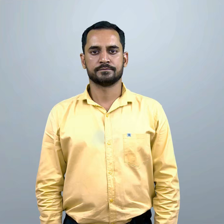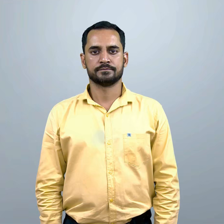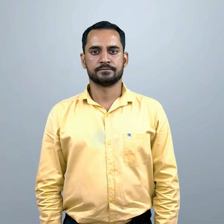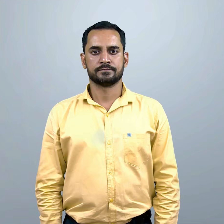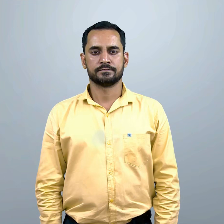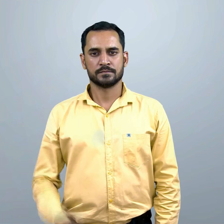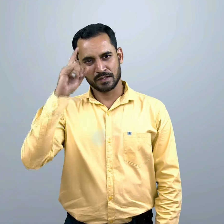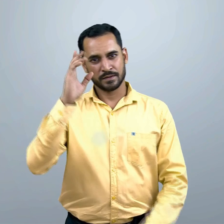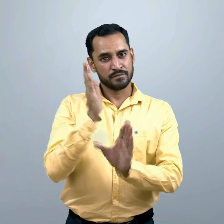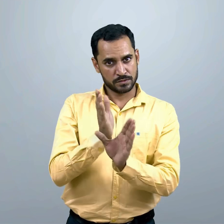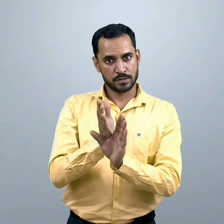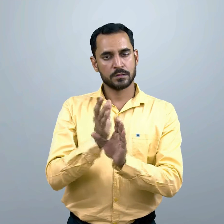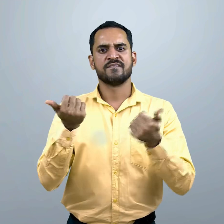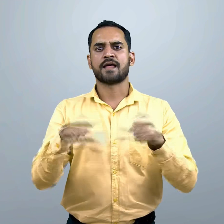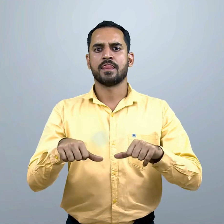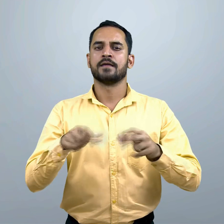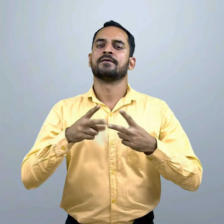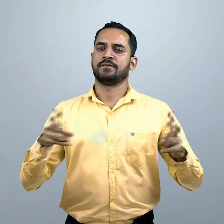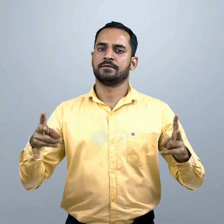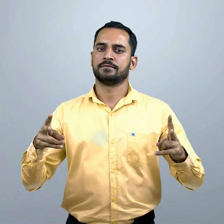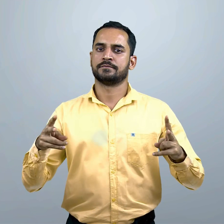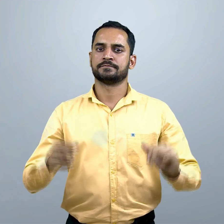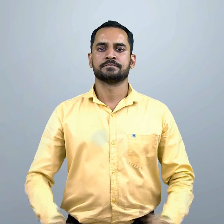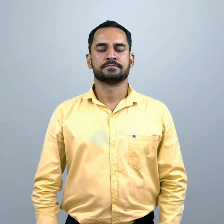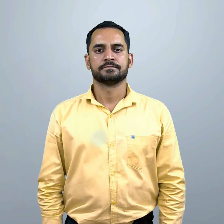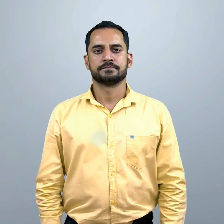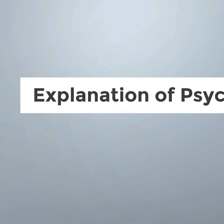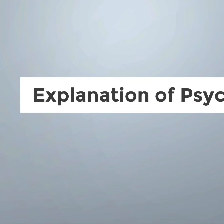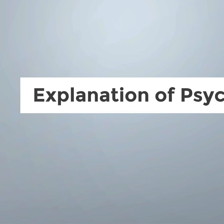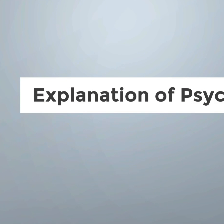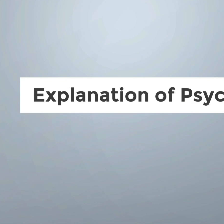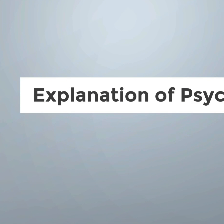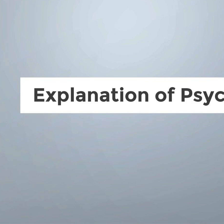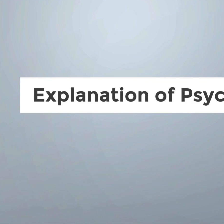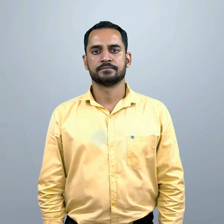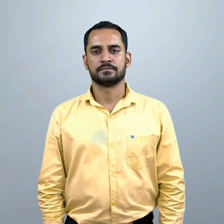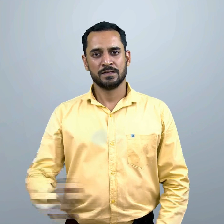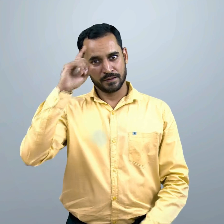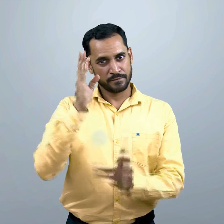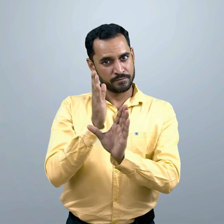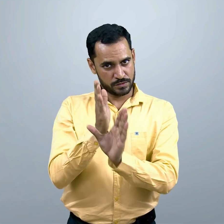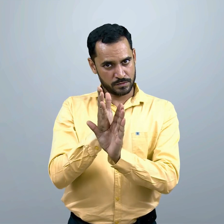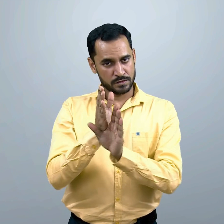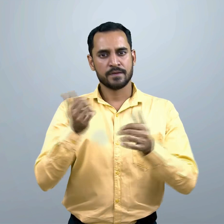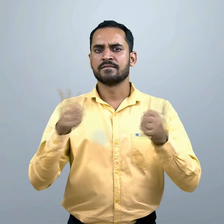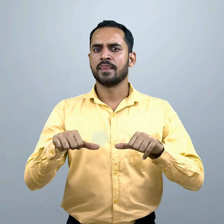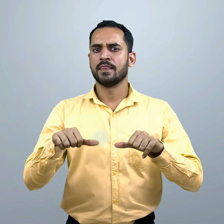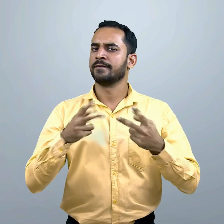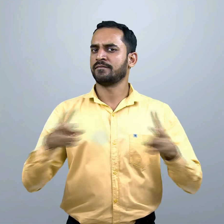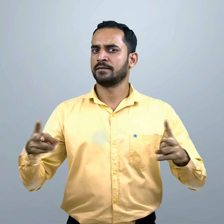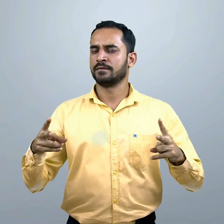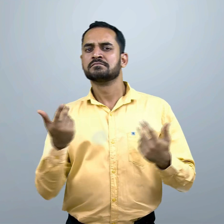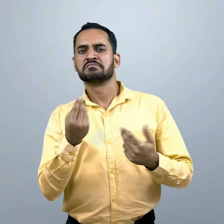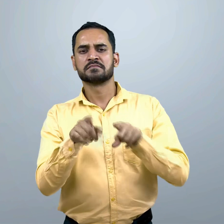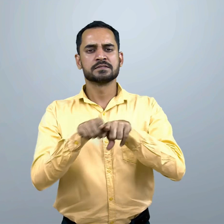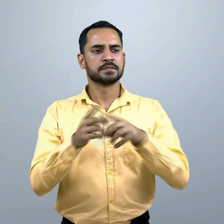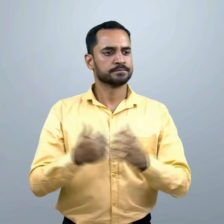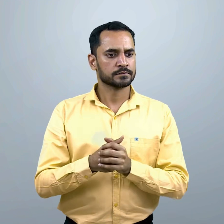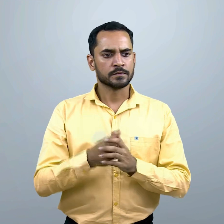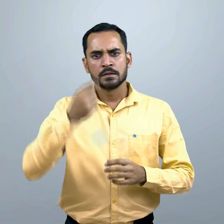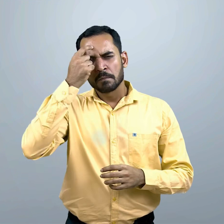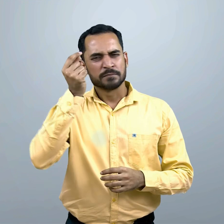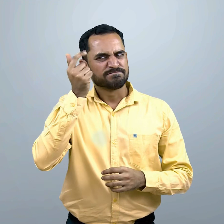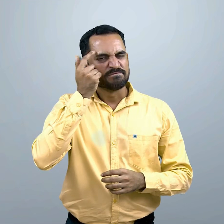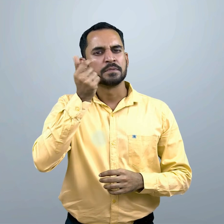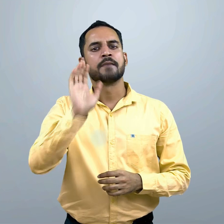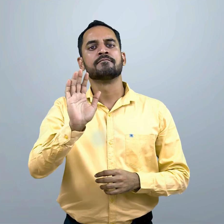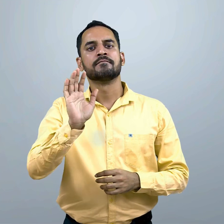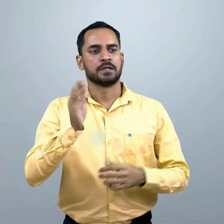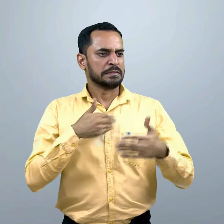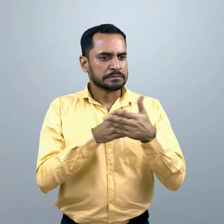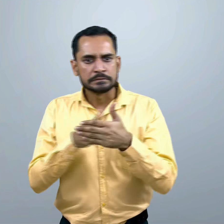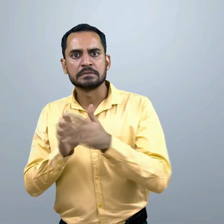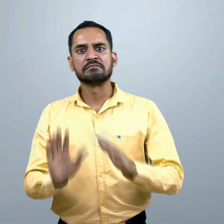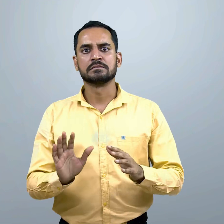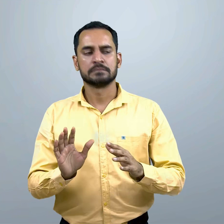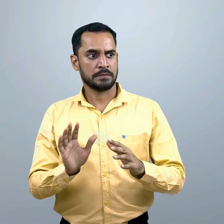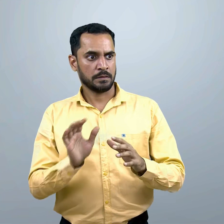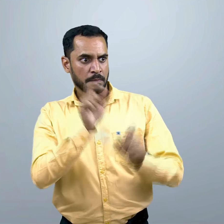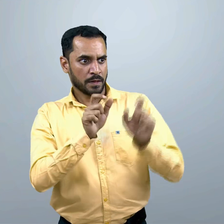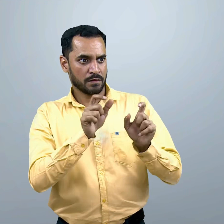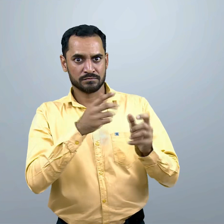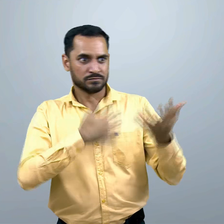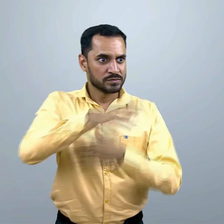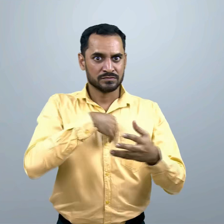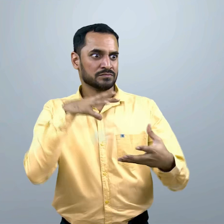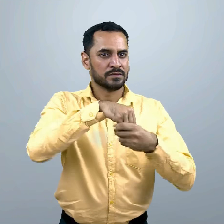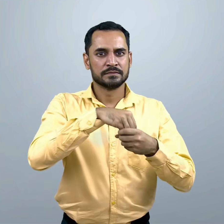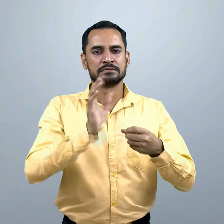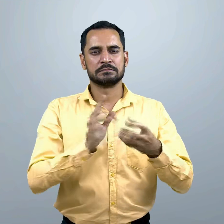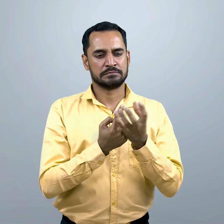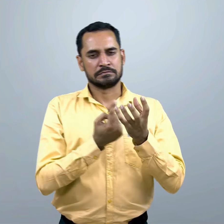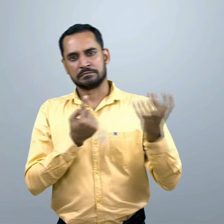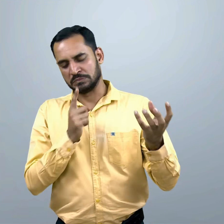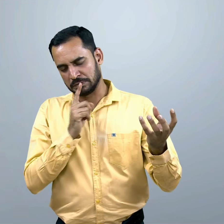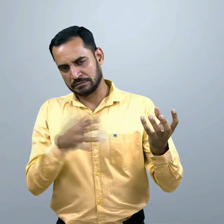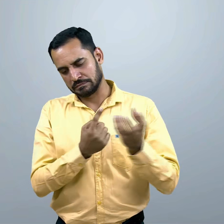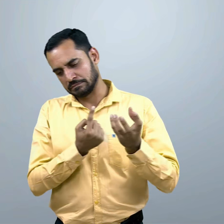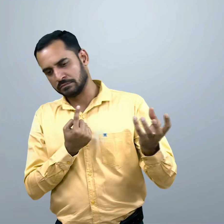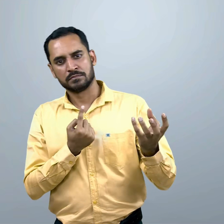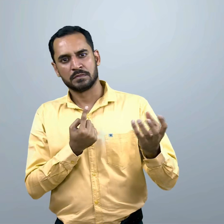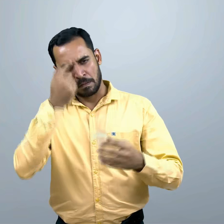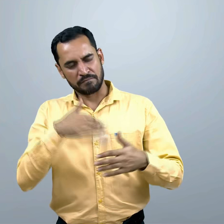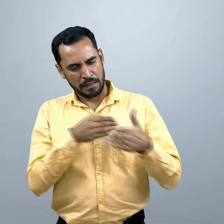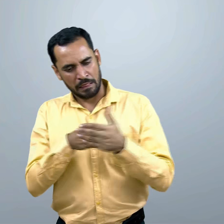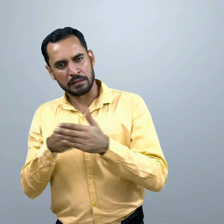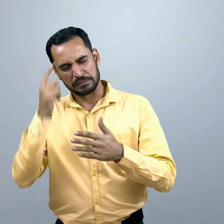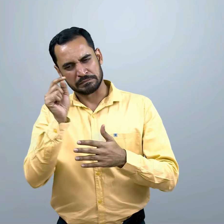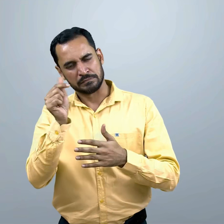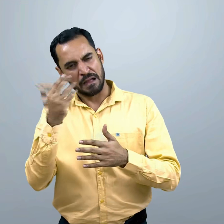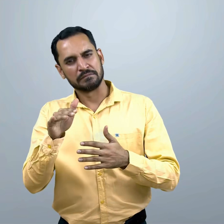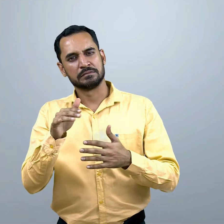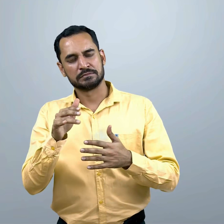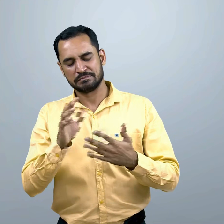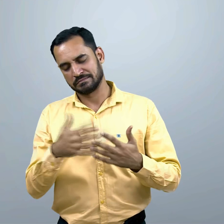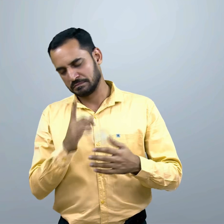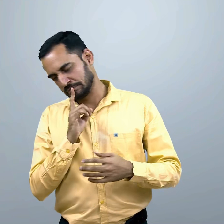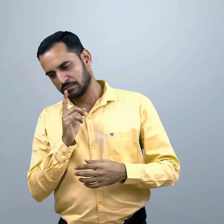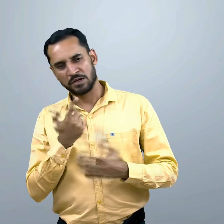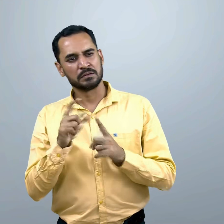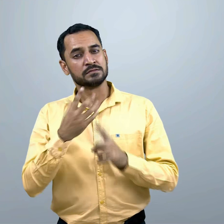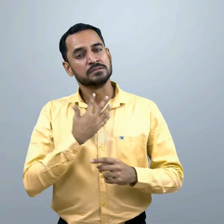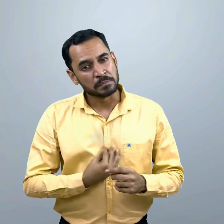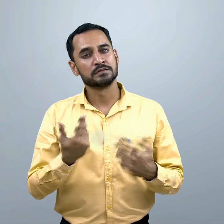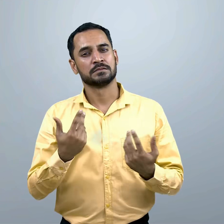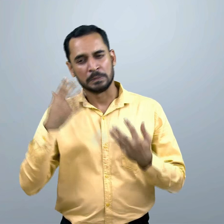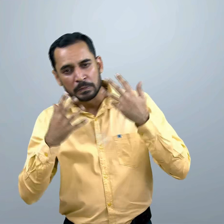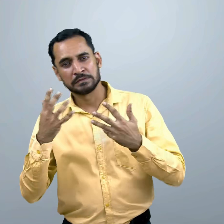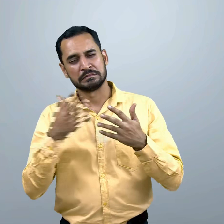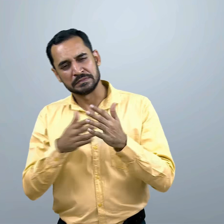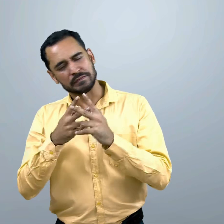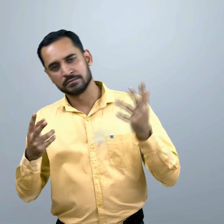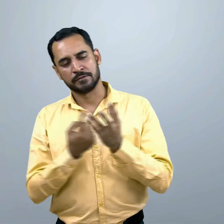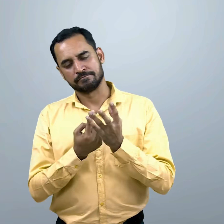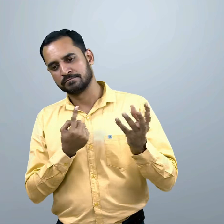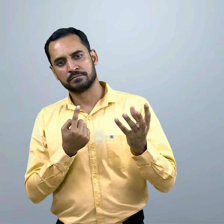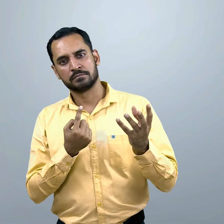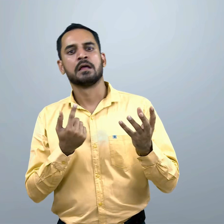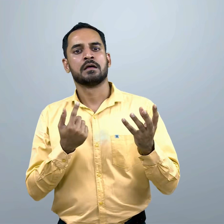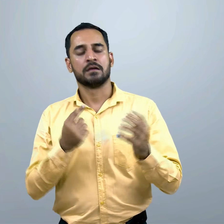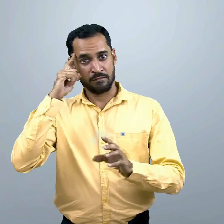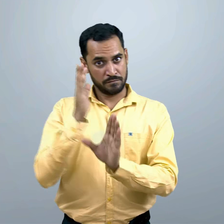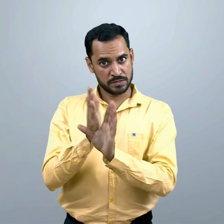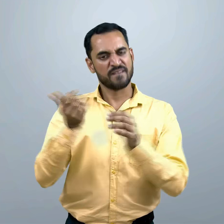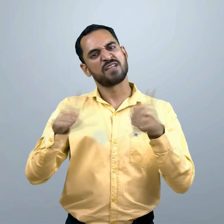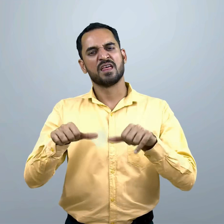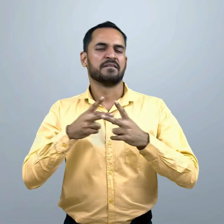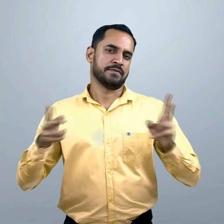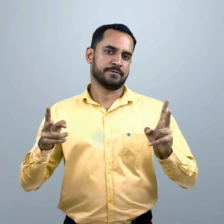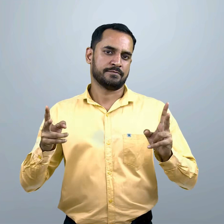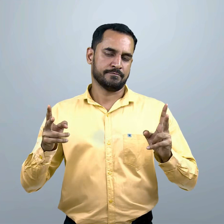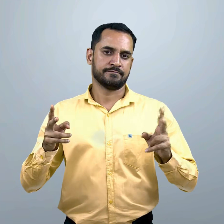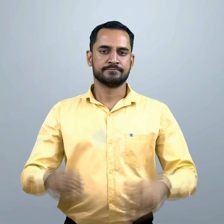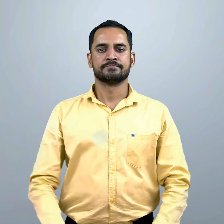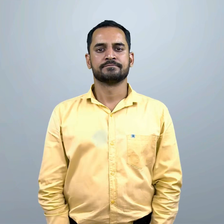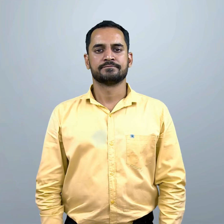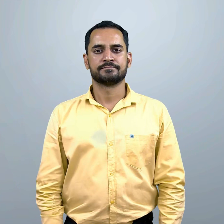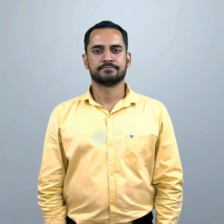Psychosocial disabilities